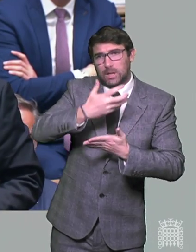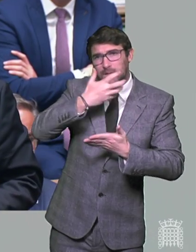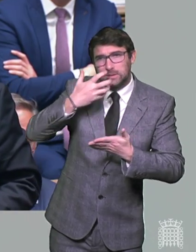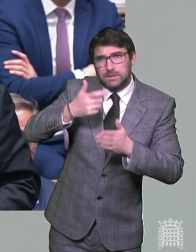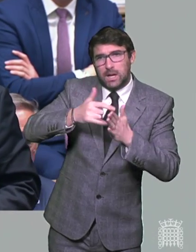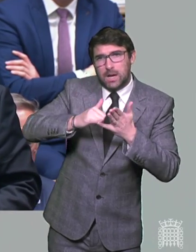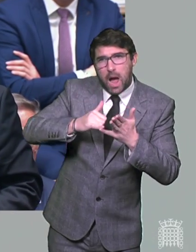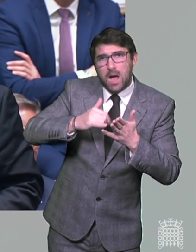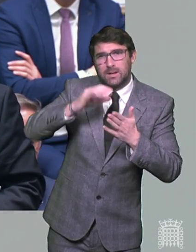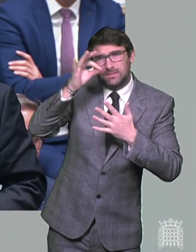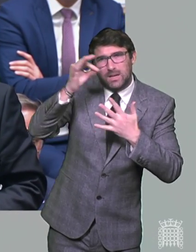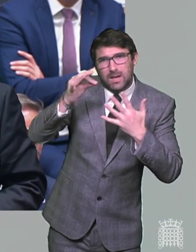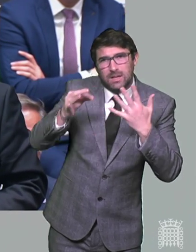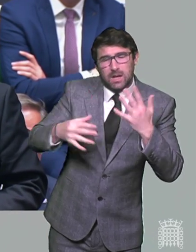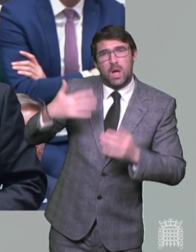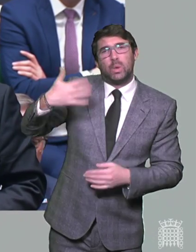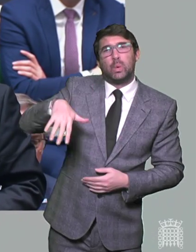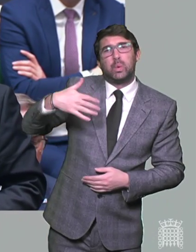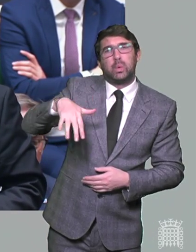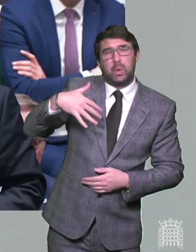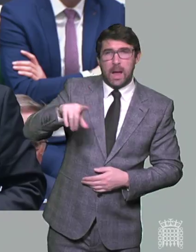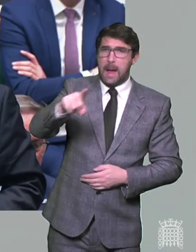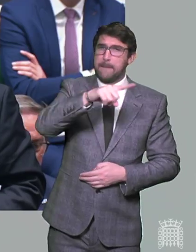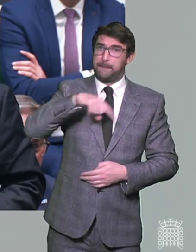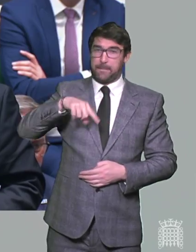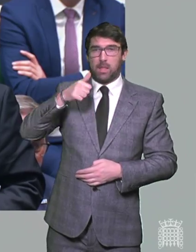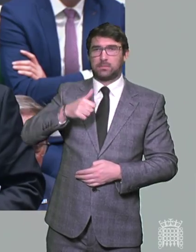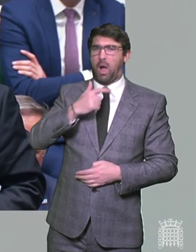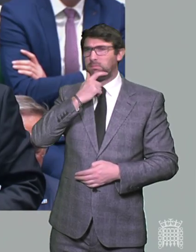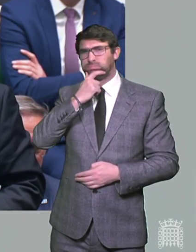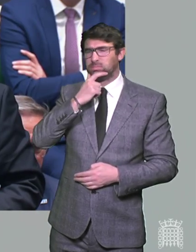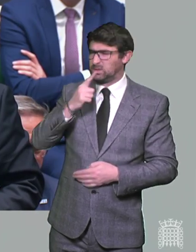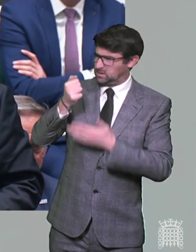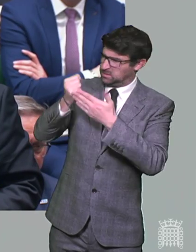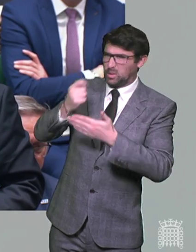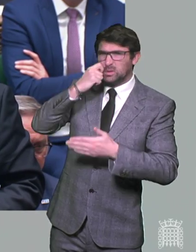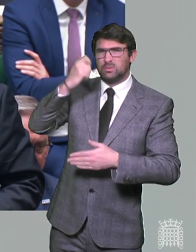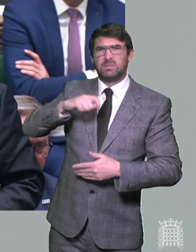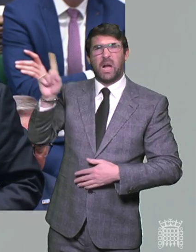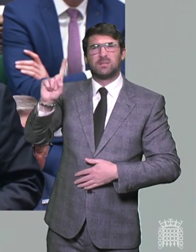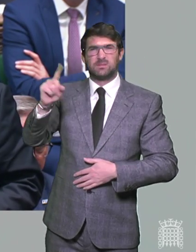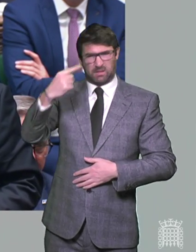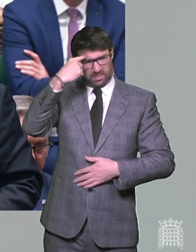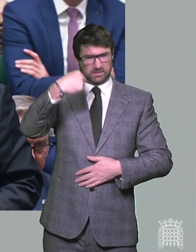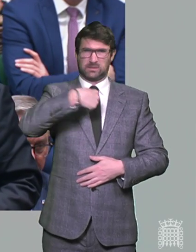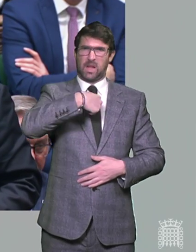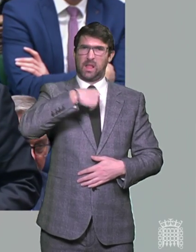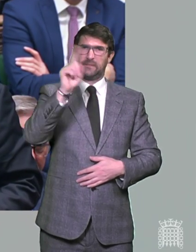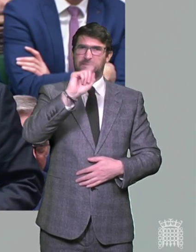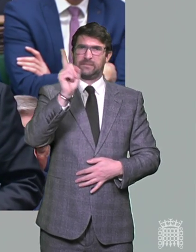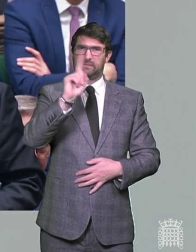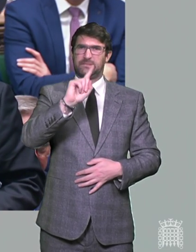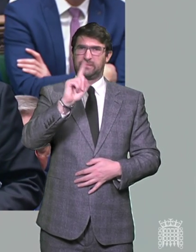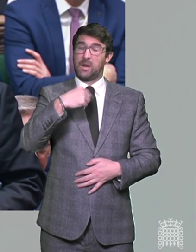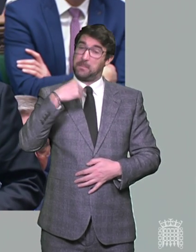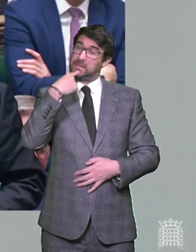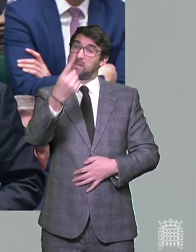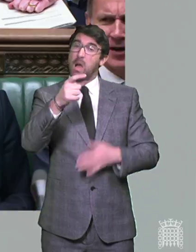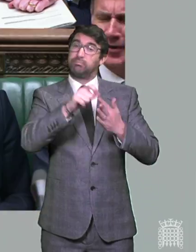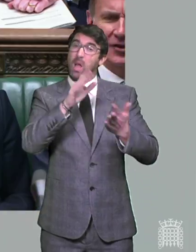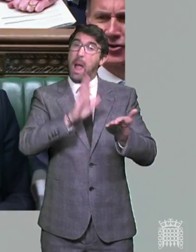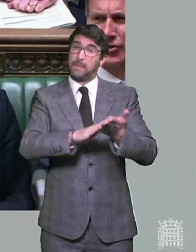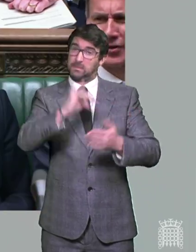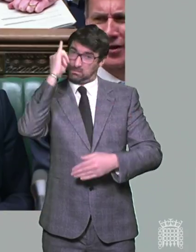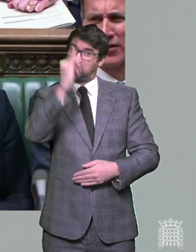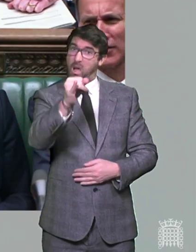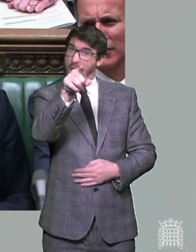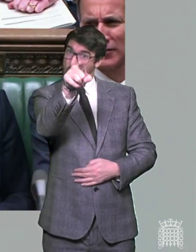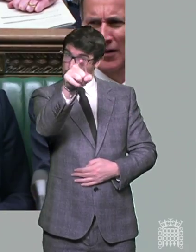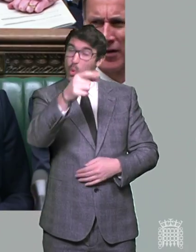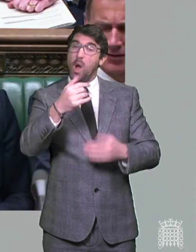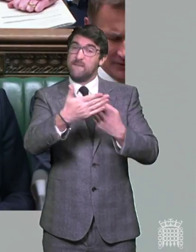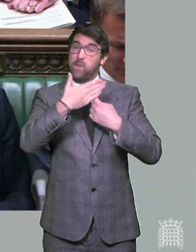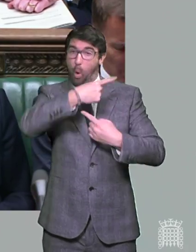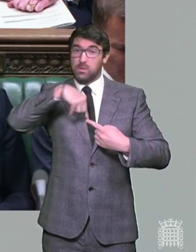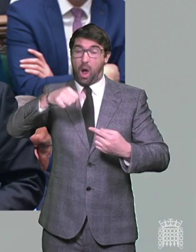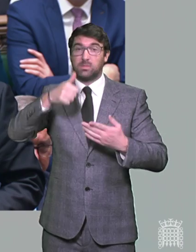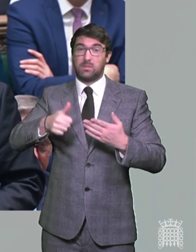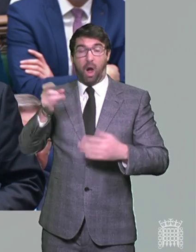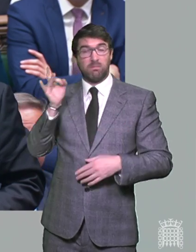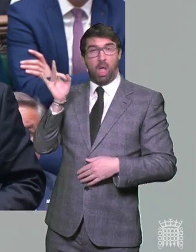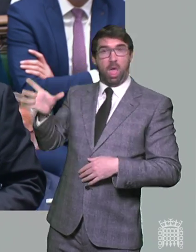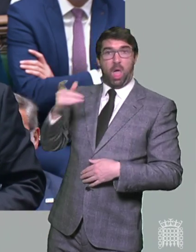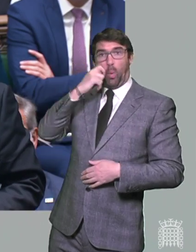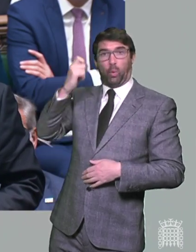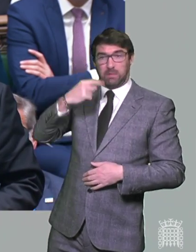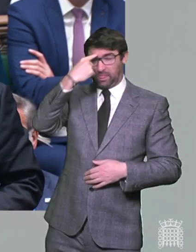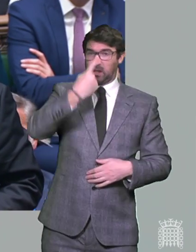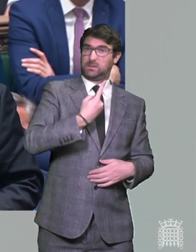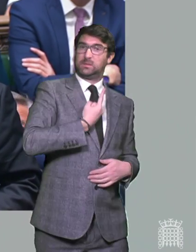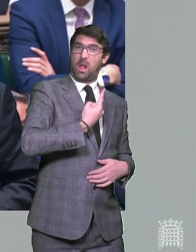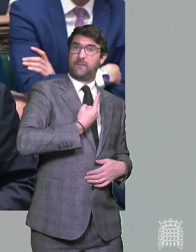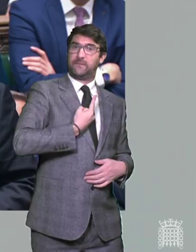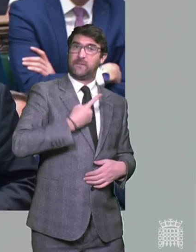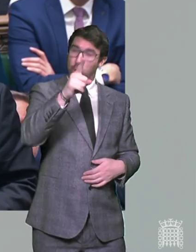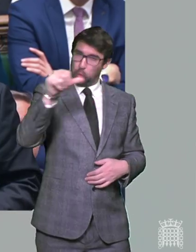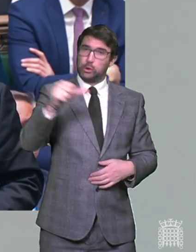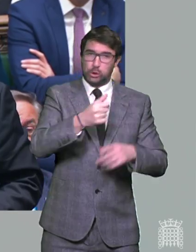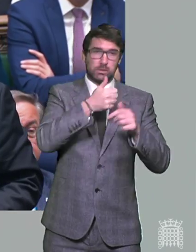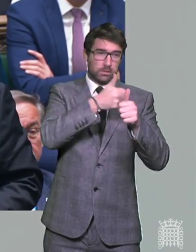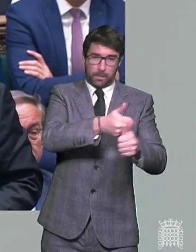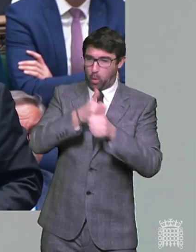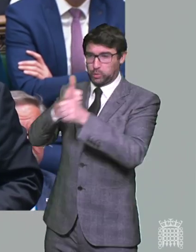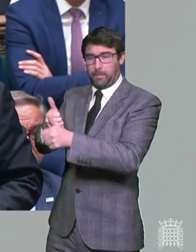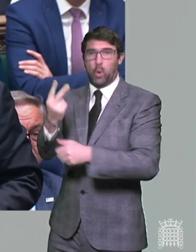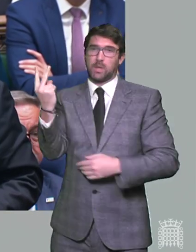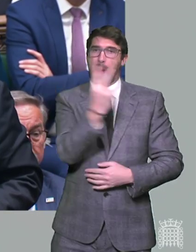I am afraid to say to the Prime Minister that she is now an active driver against the public support that has so unified many of us to do what needs to be done.